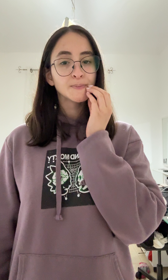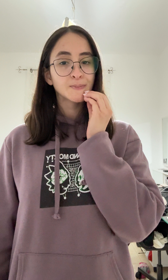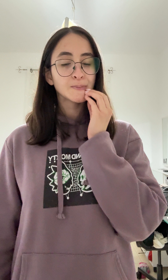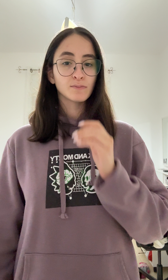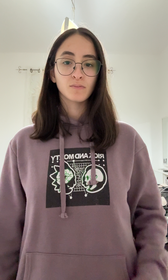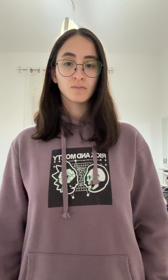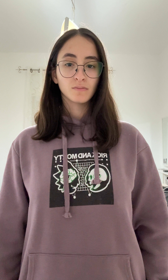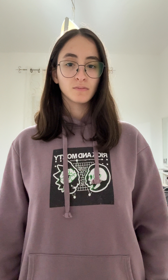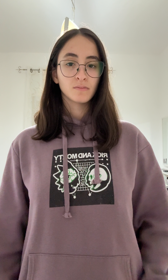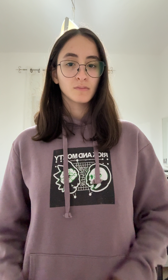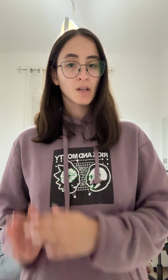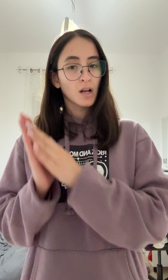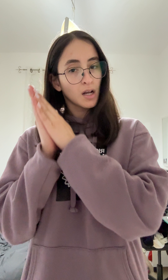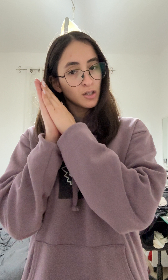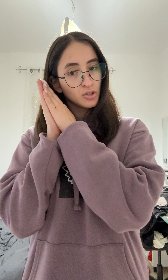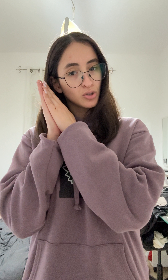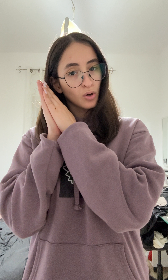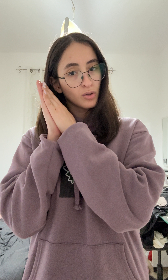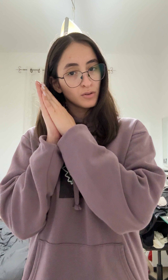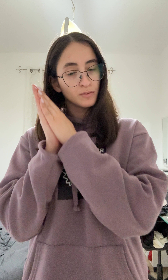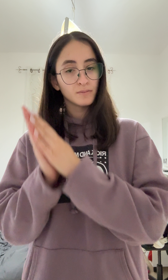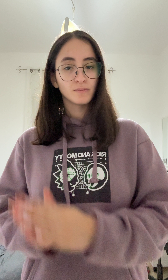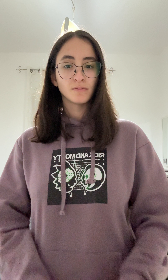לישון